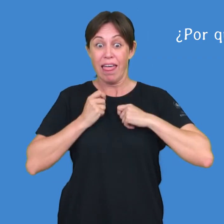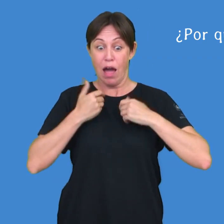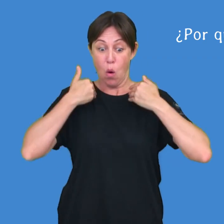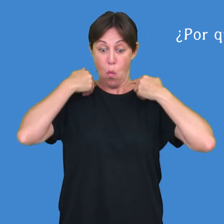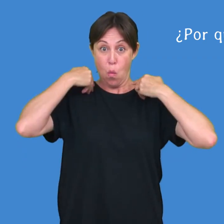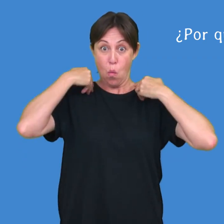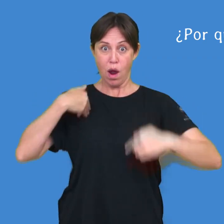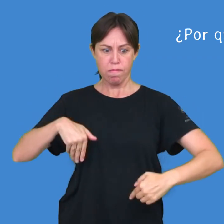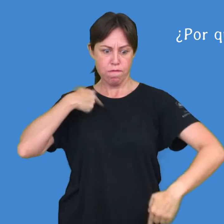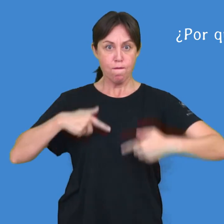cuerpo